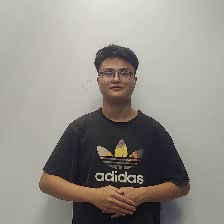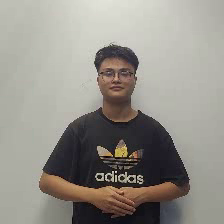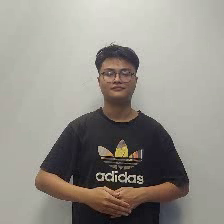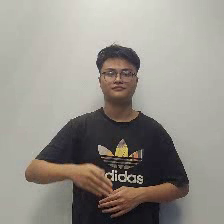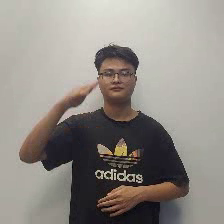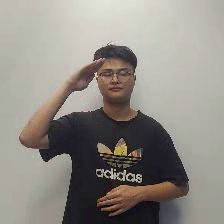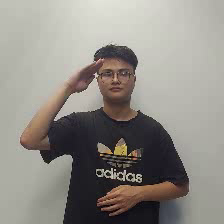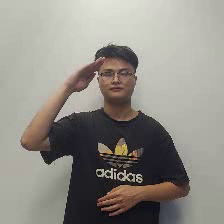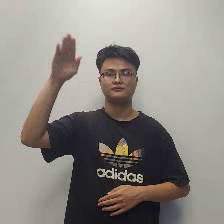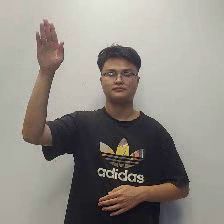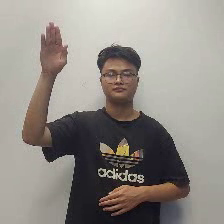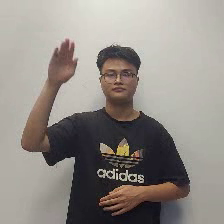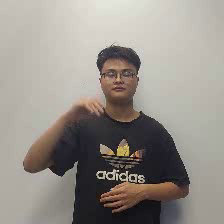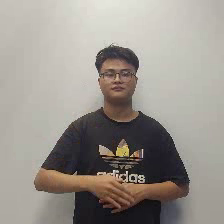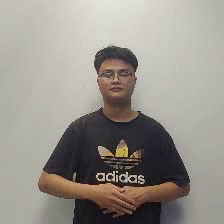Chào